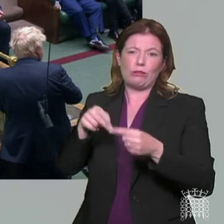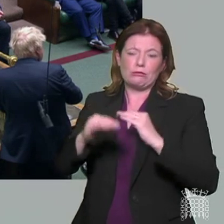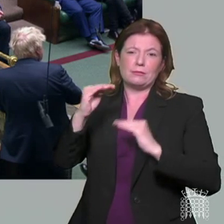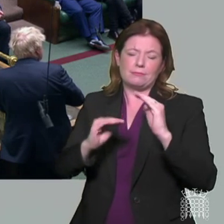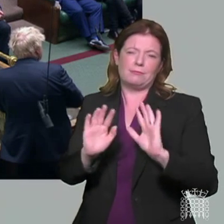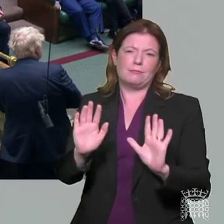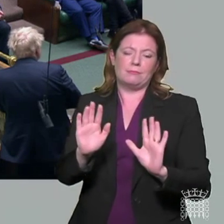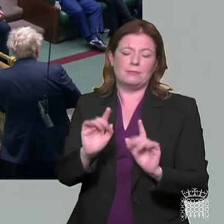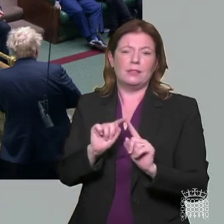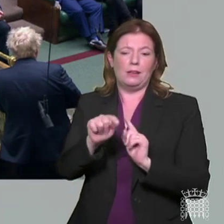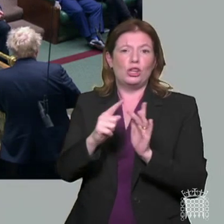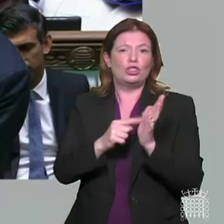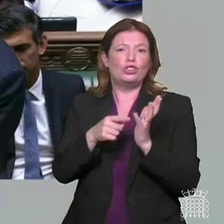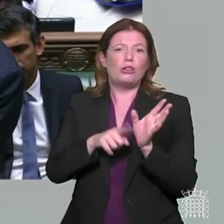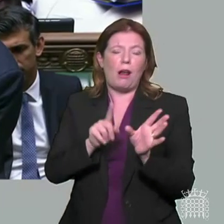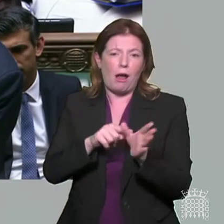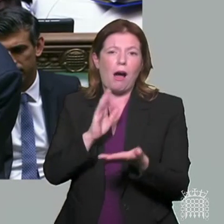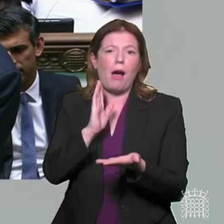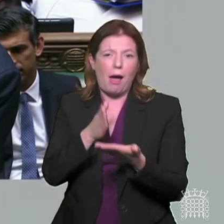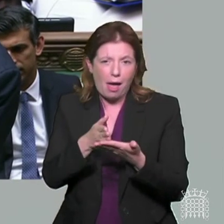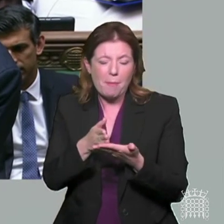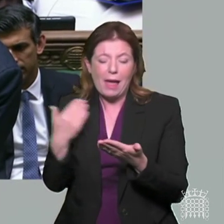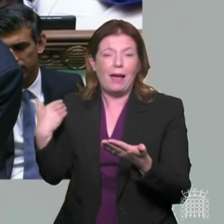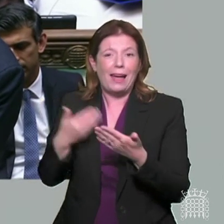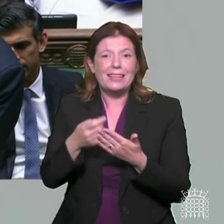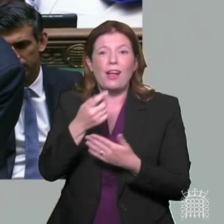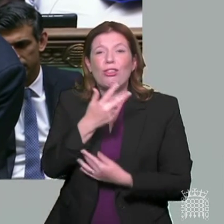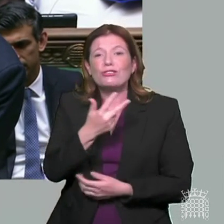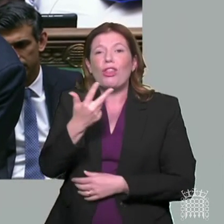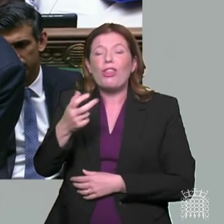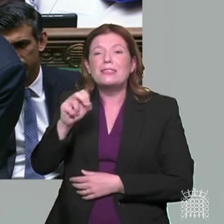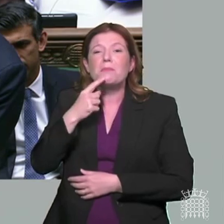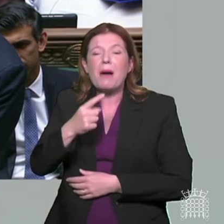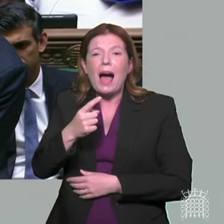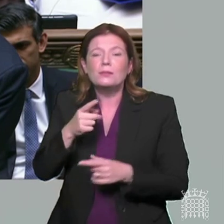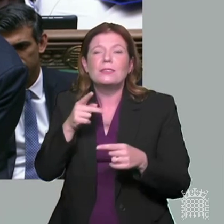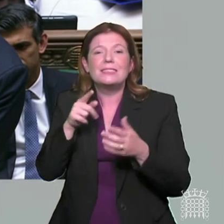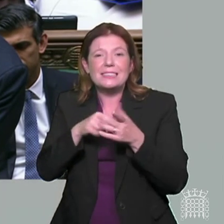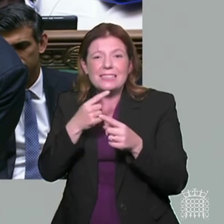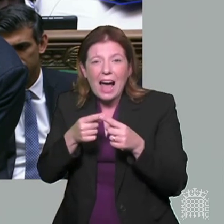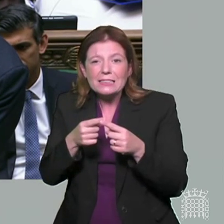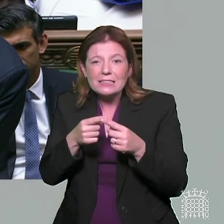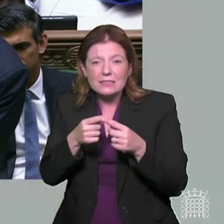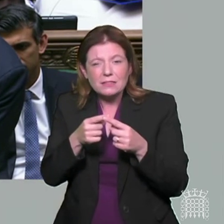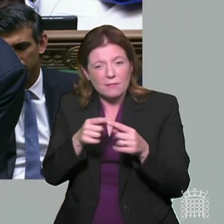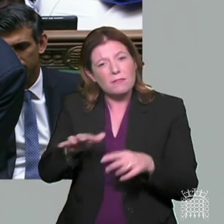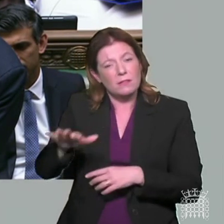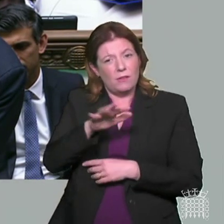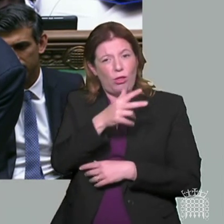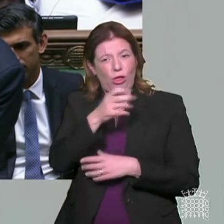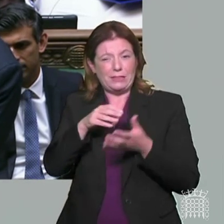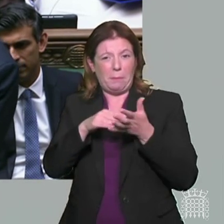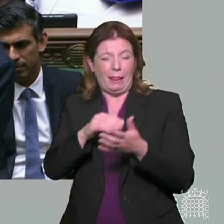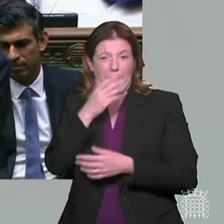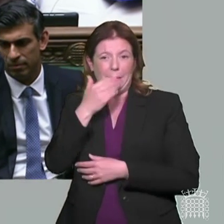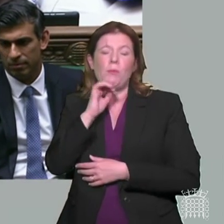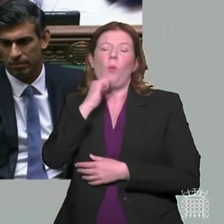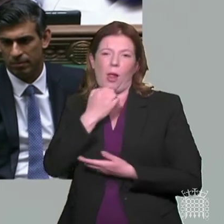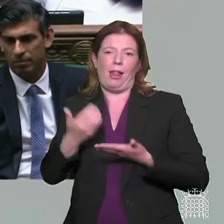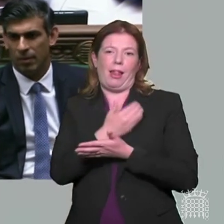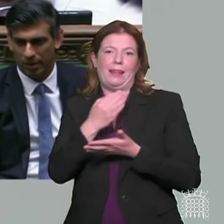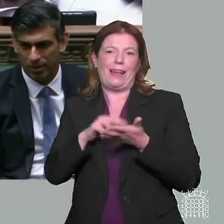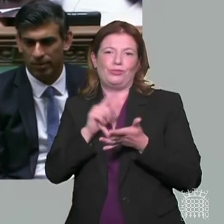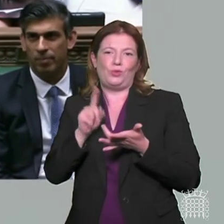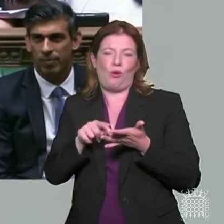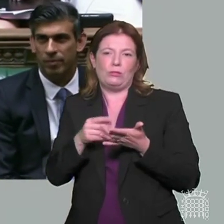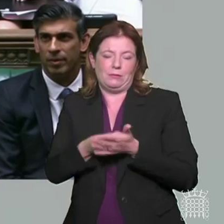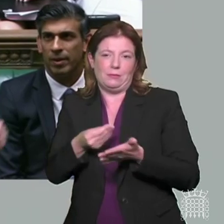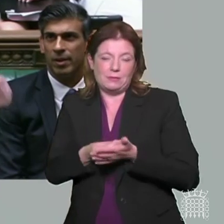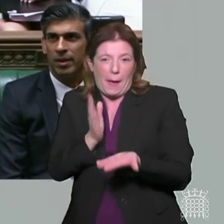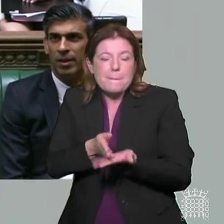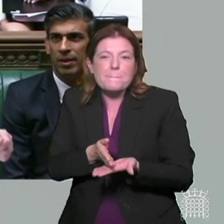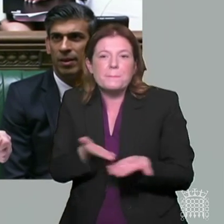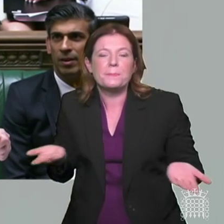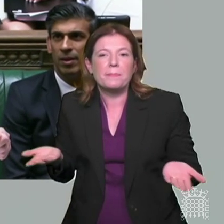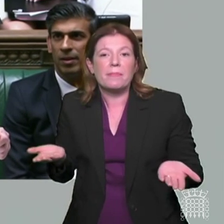In July, we will have the biggest tax cut for 10 years: £330 in cuts, on average, for 30 million people who are paying national insurance contributions.